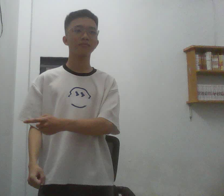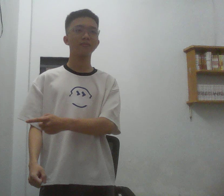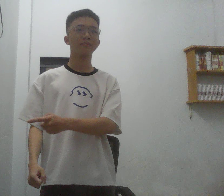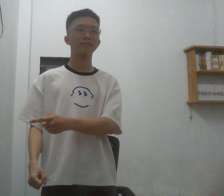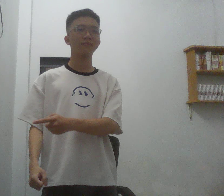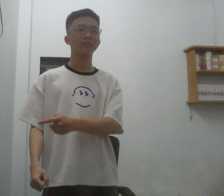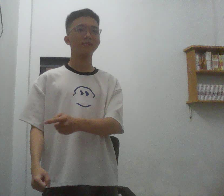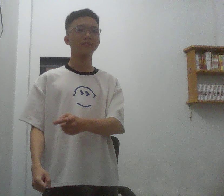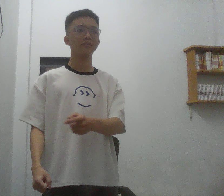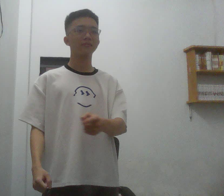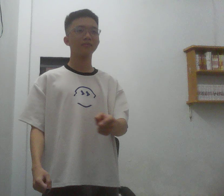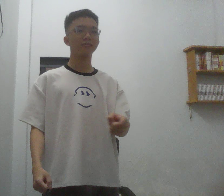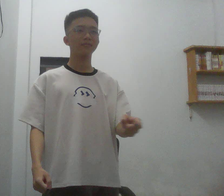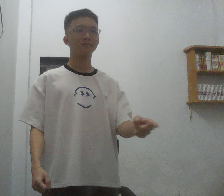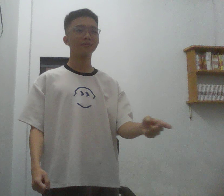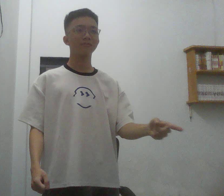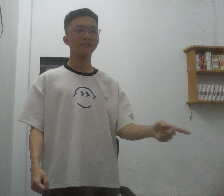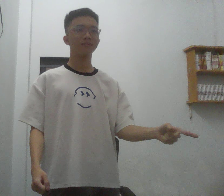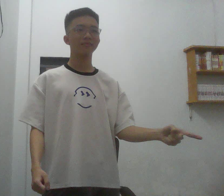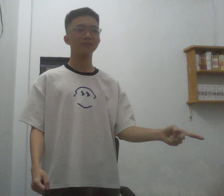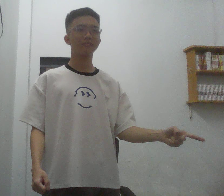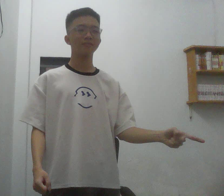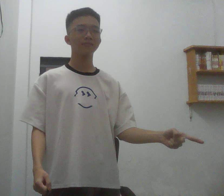cac ban